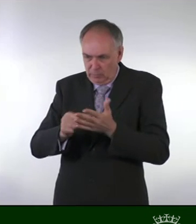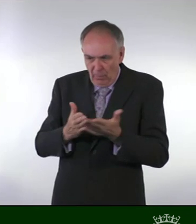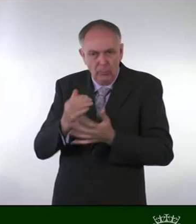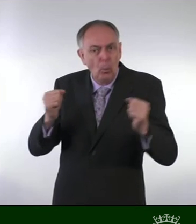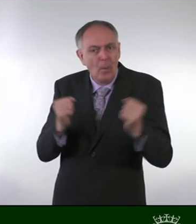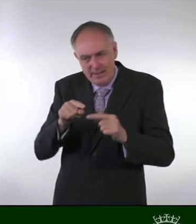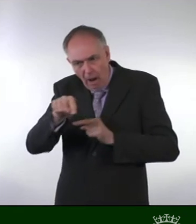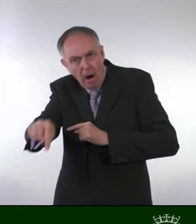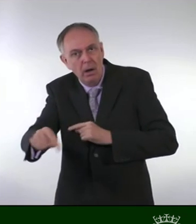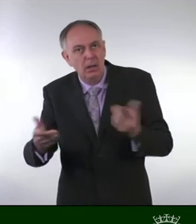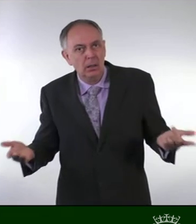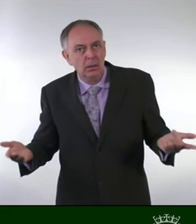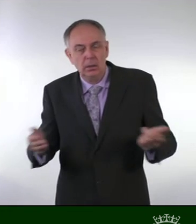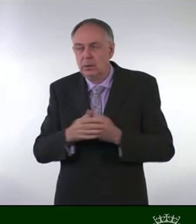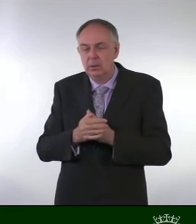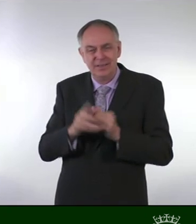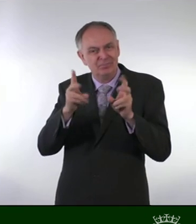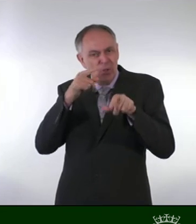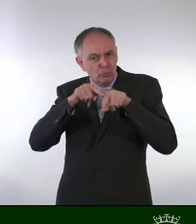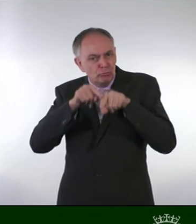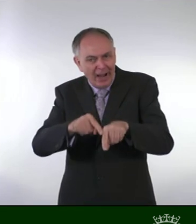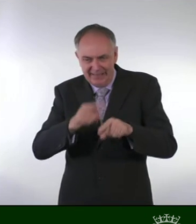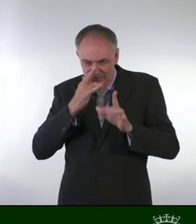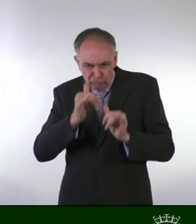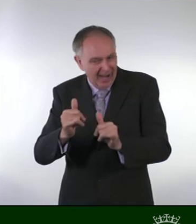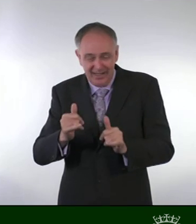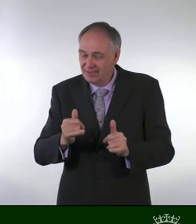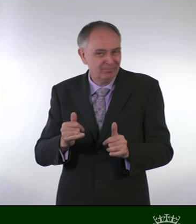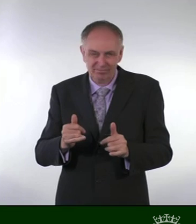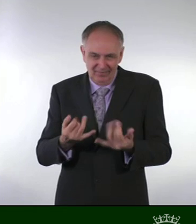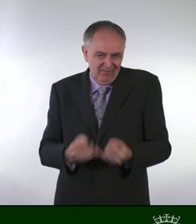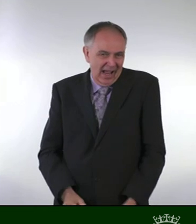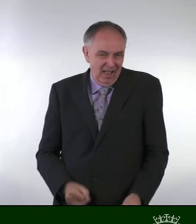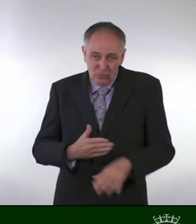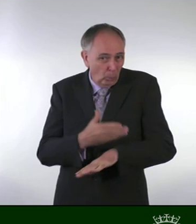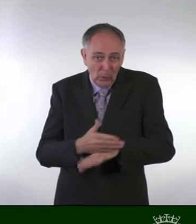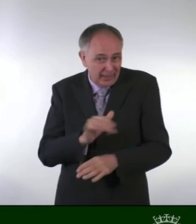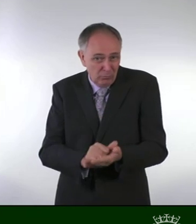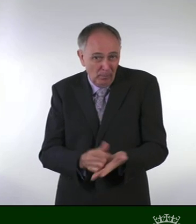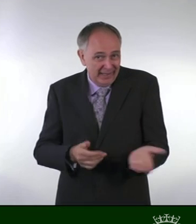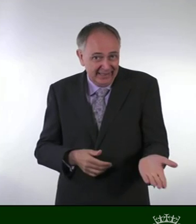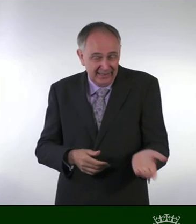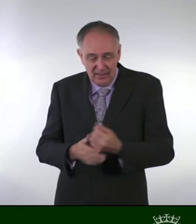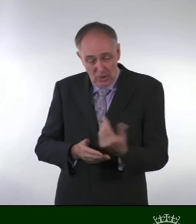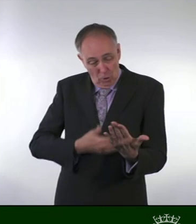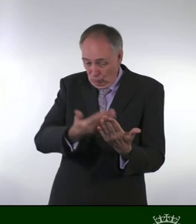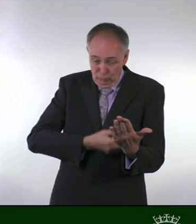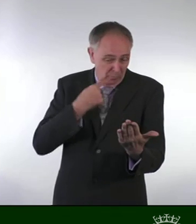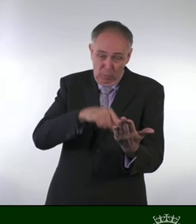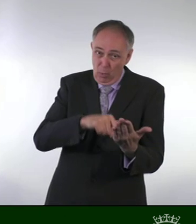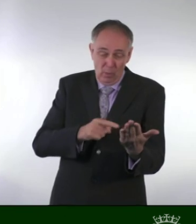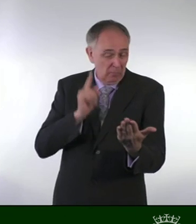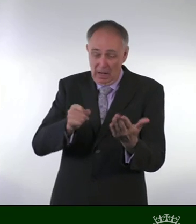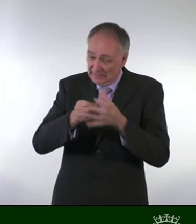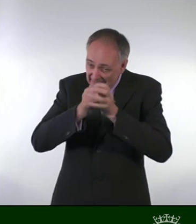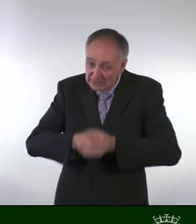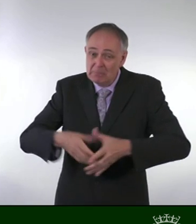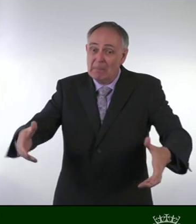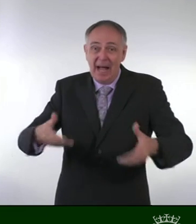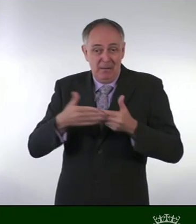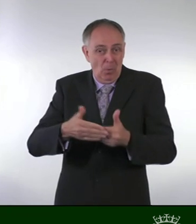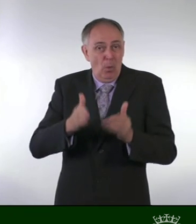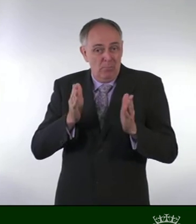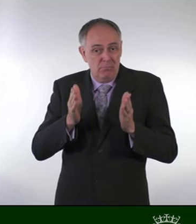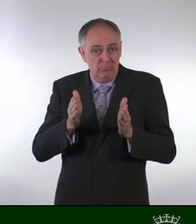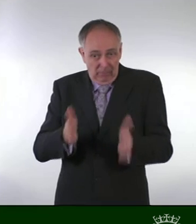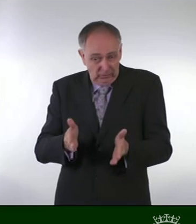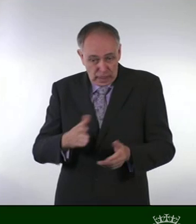The reality is that trace and track is not working as promised, as it stands today, and the report makes clear that it needs to be significantly expanded to cope with the risks of autumn and winter.